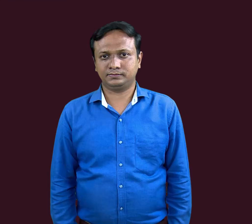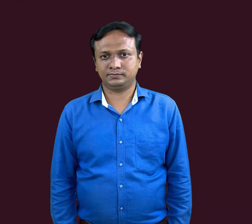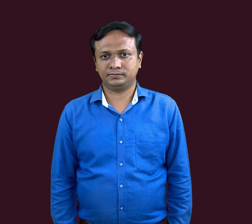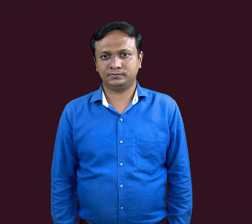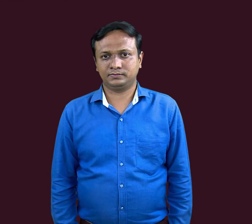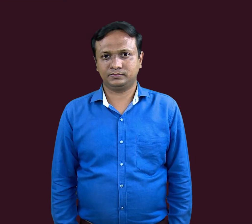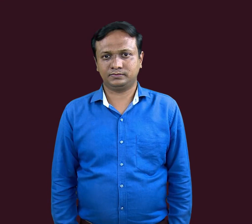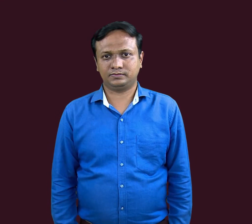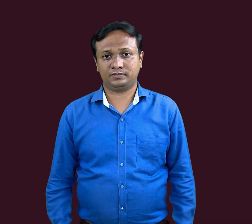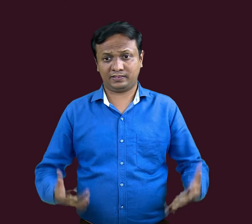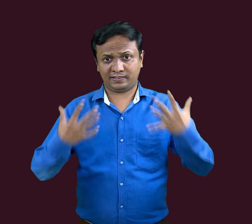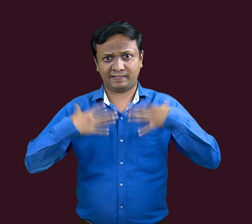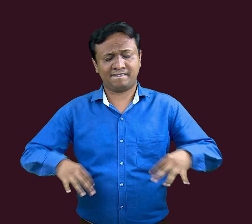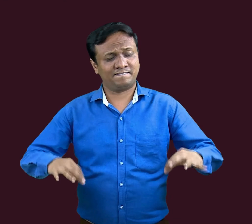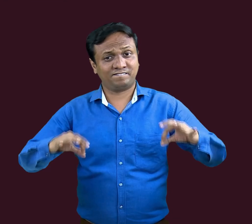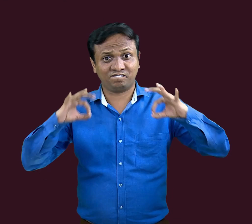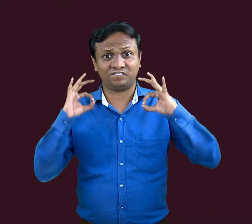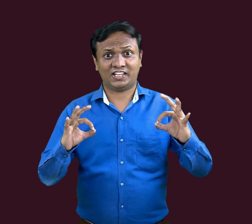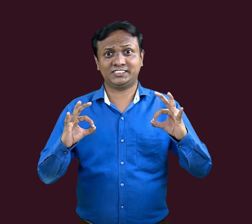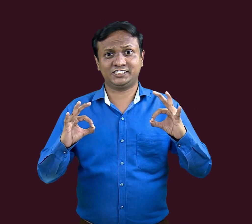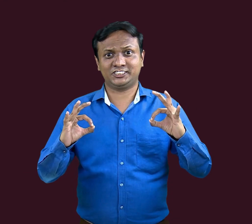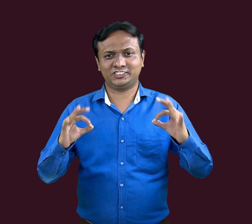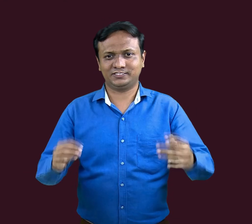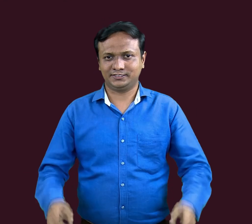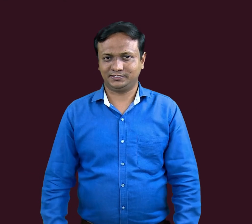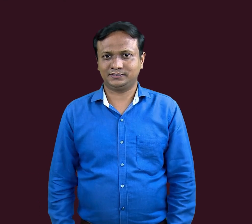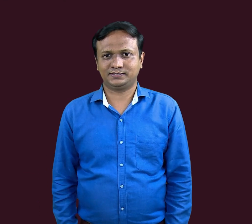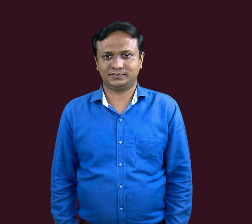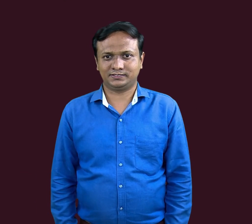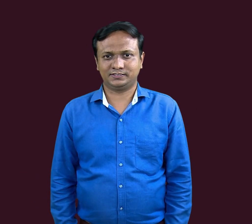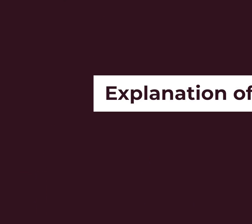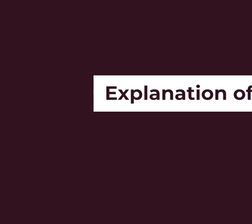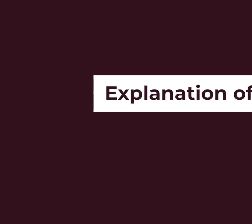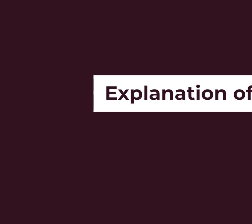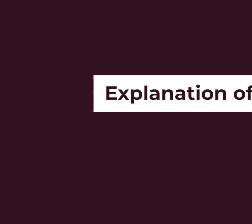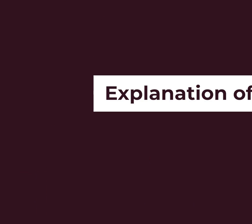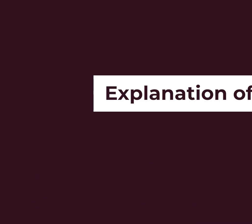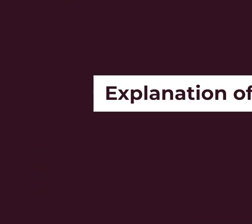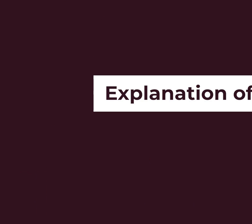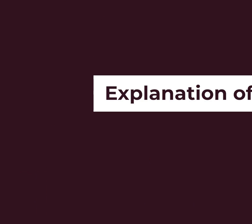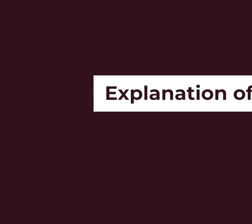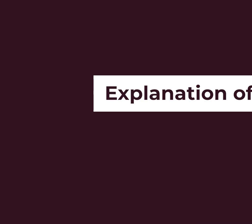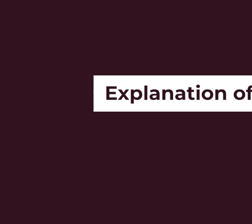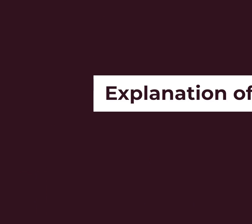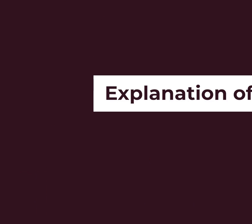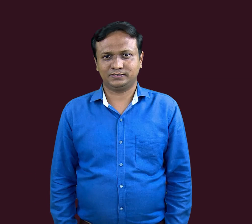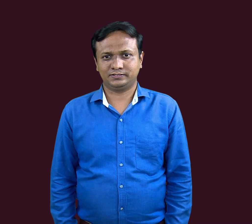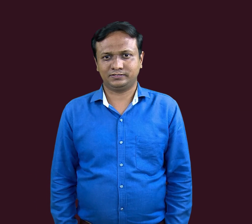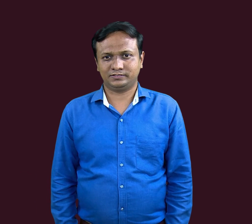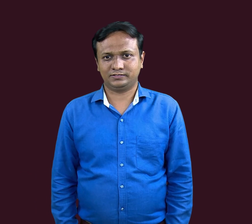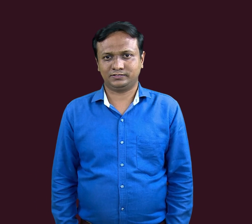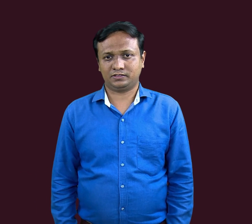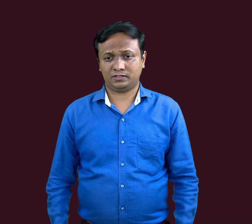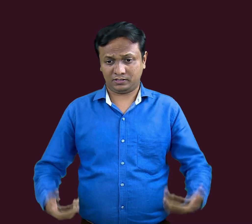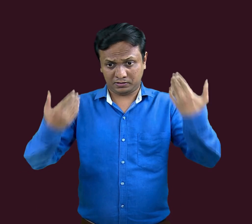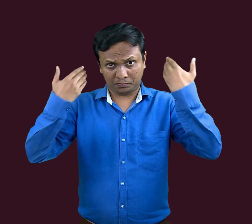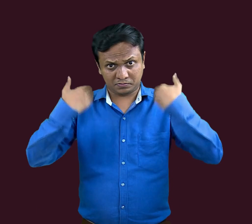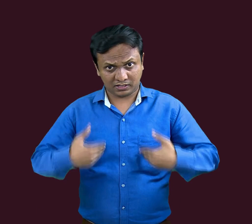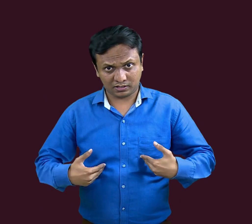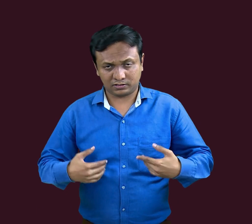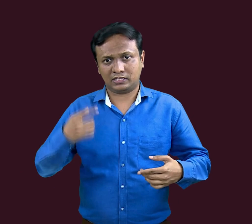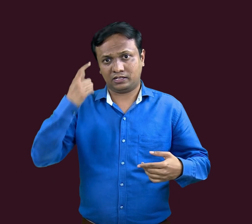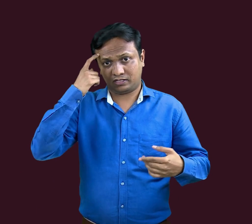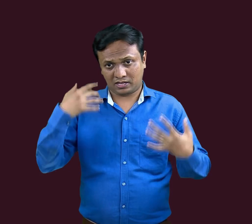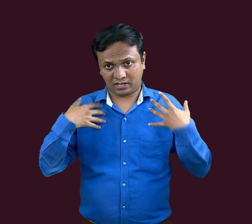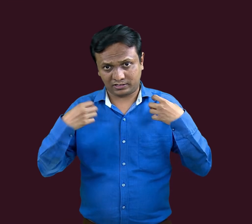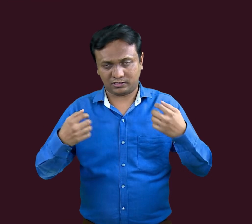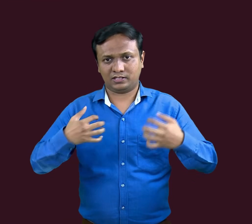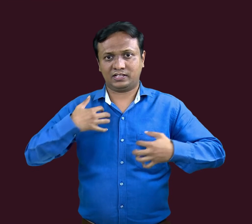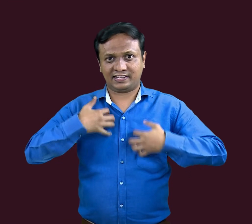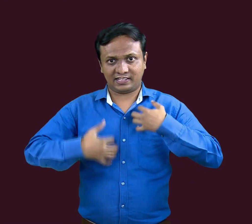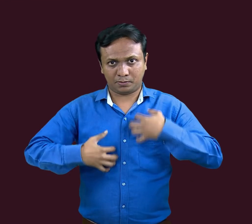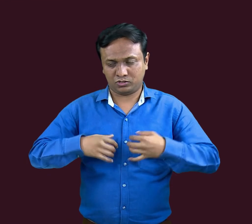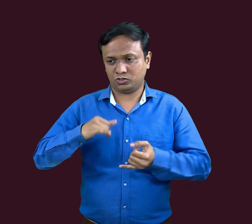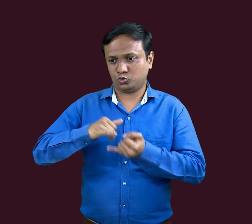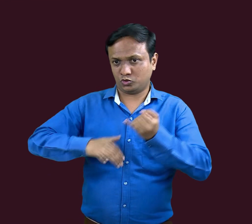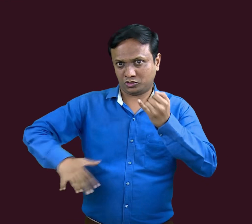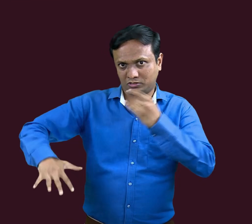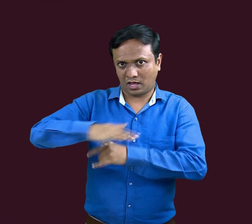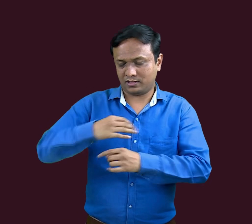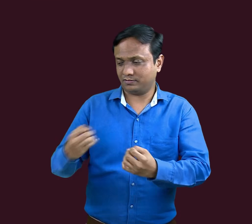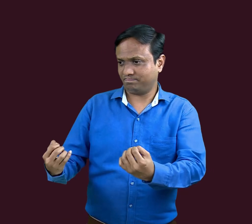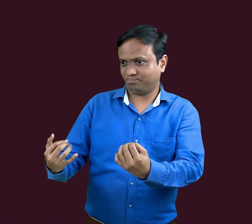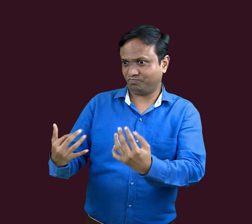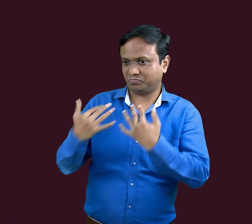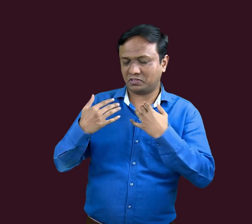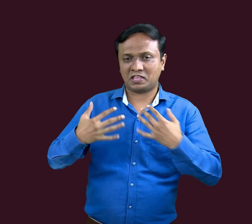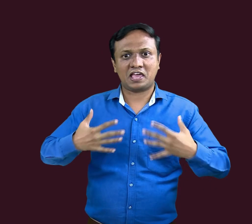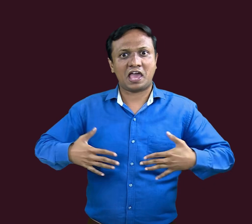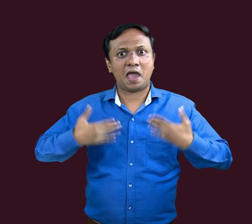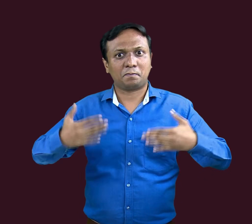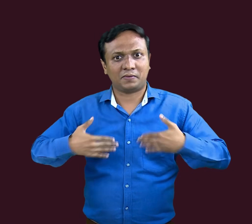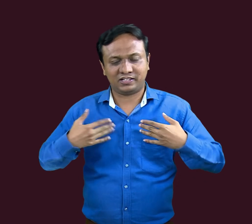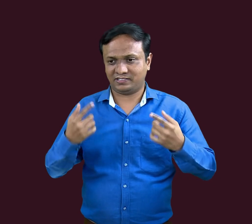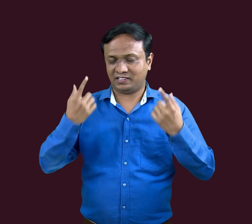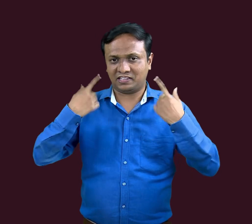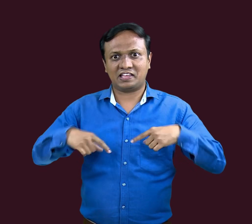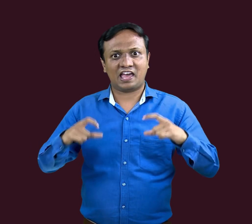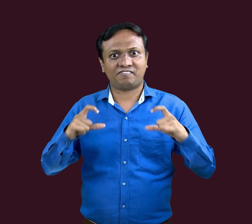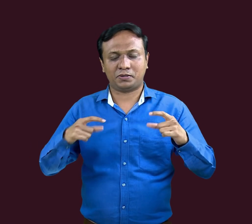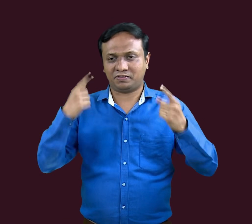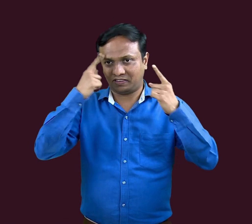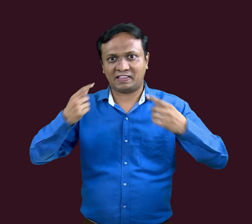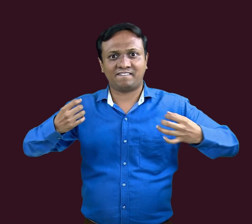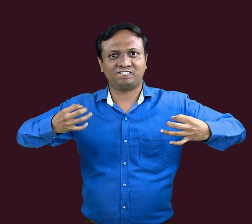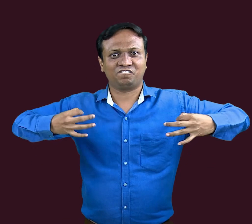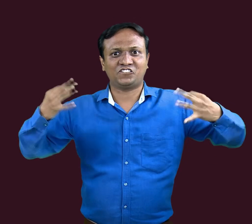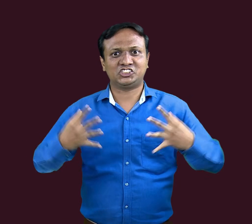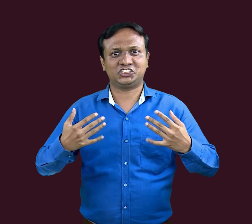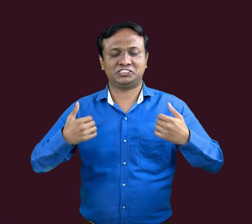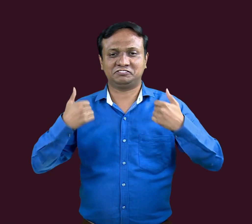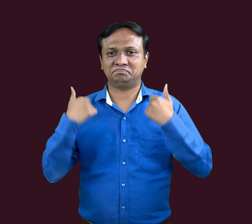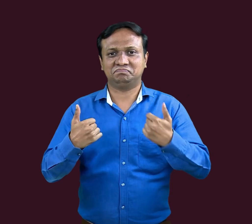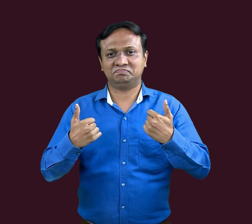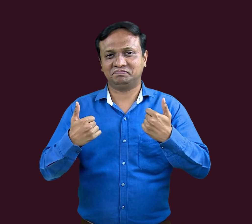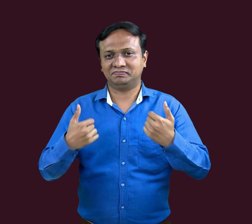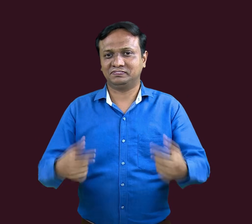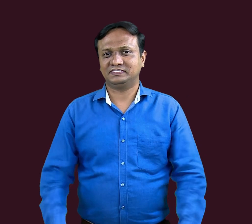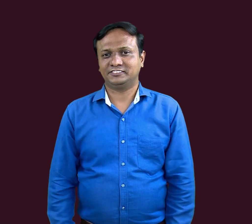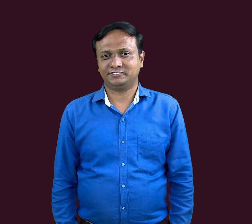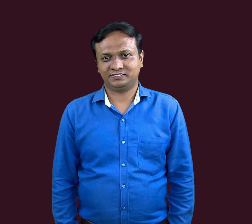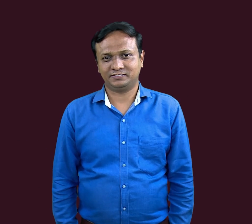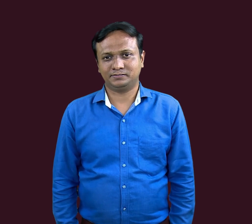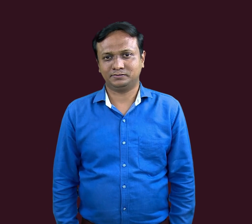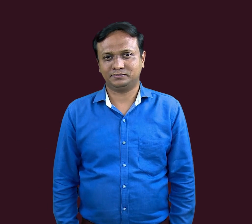Well being